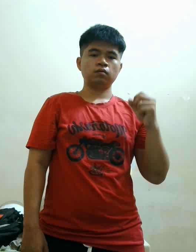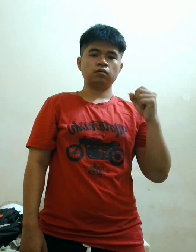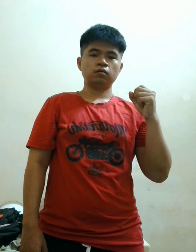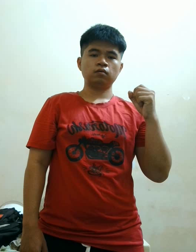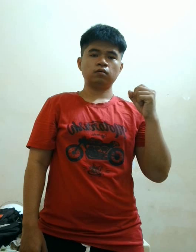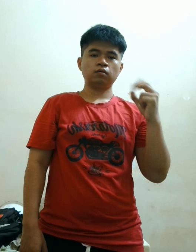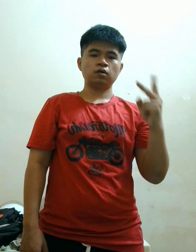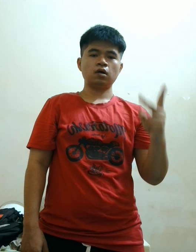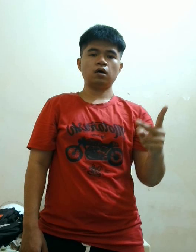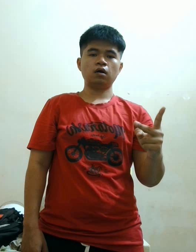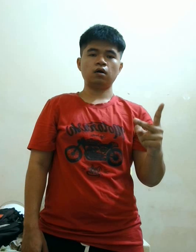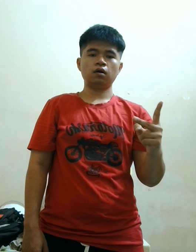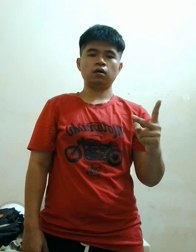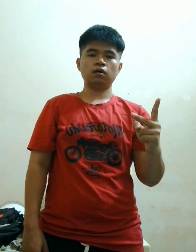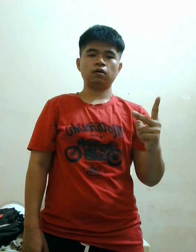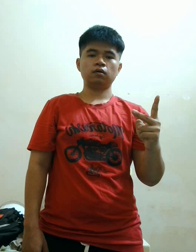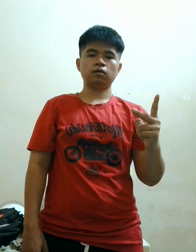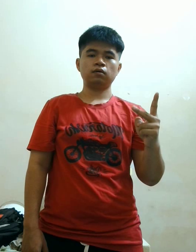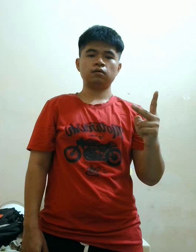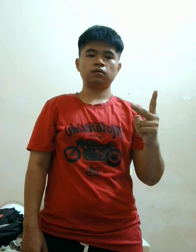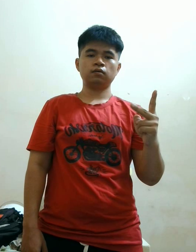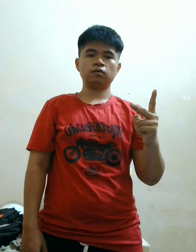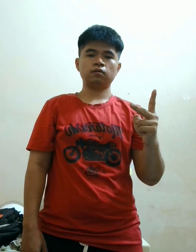h